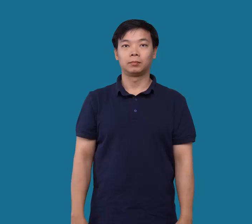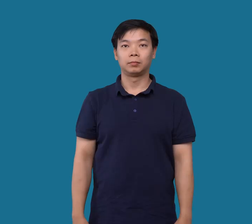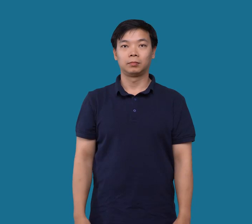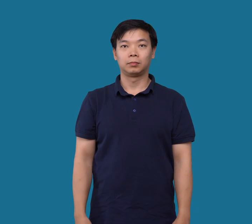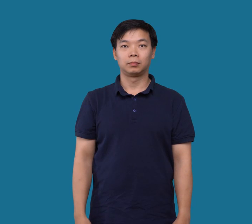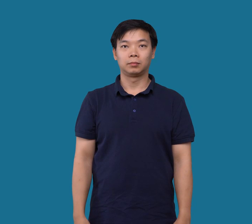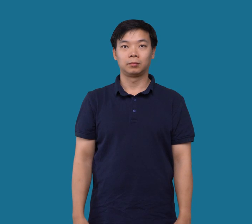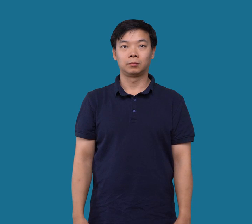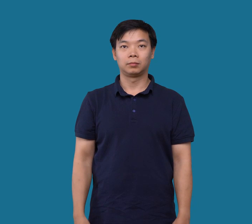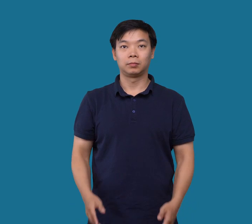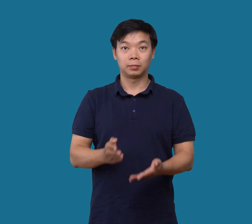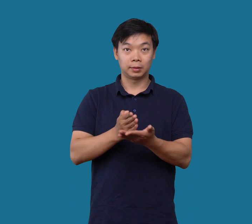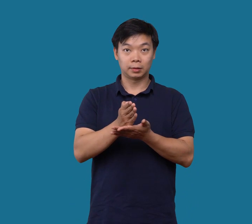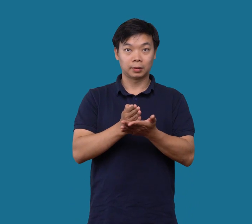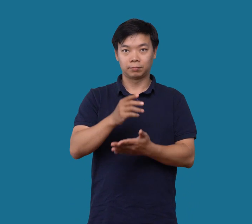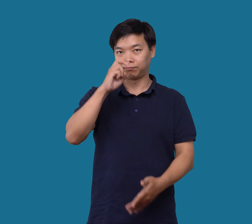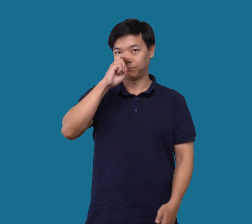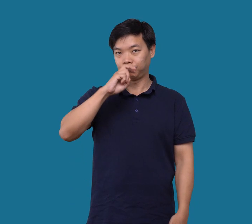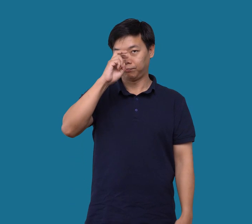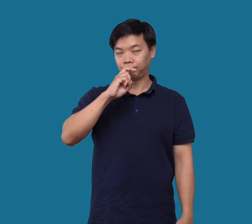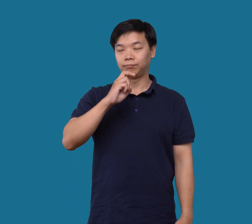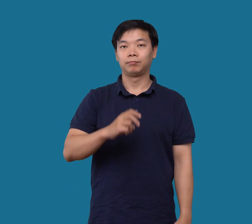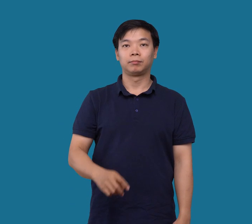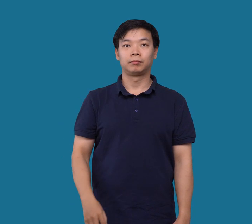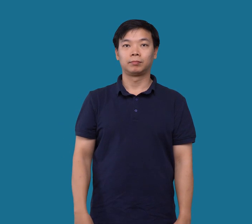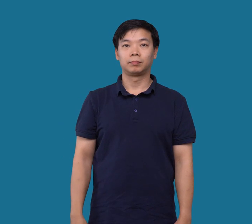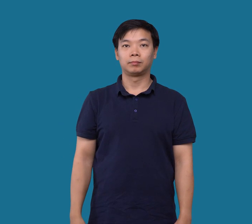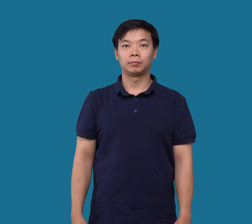giấy màu